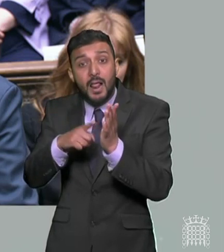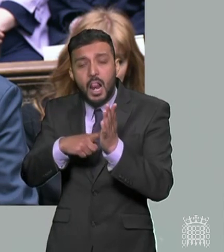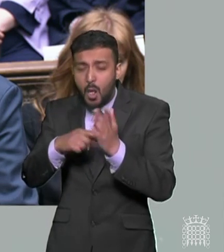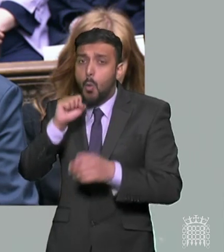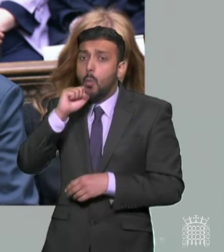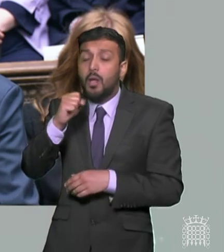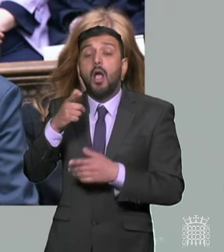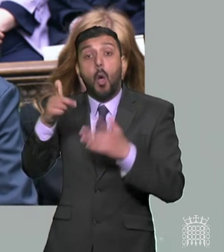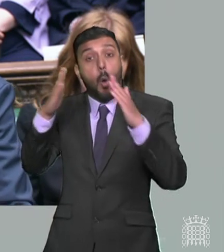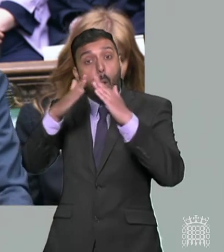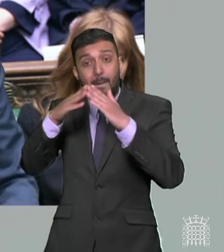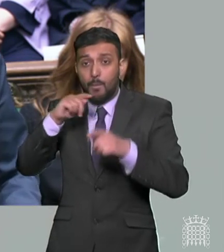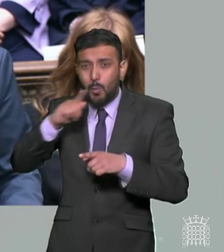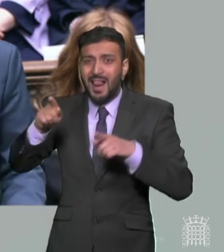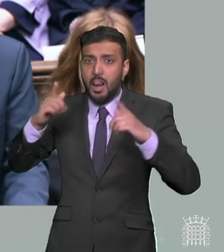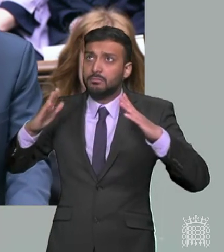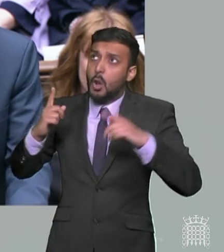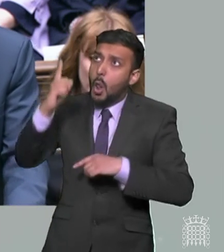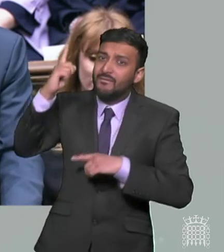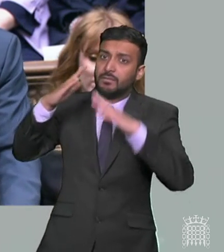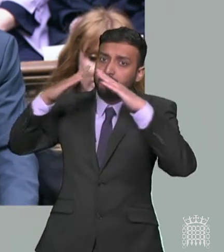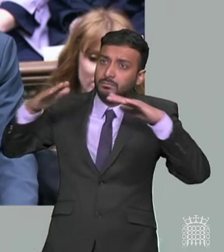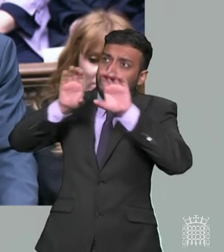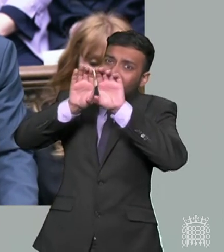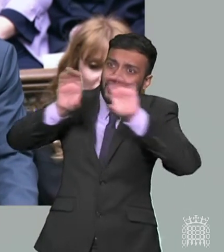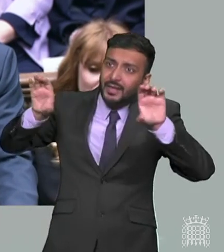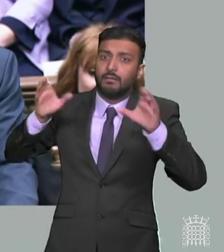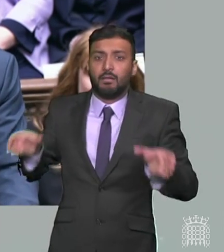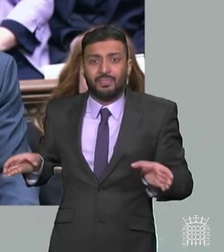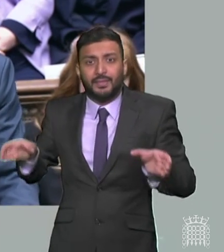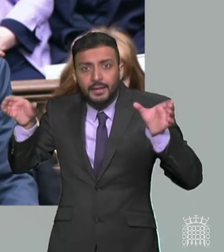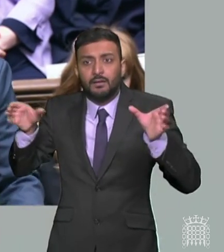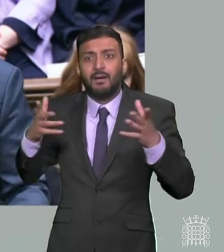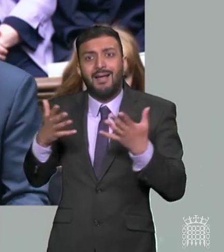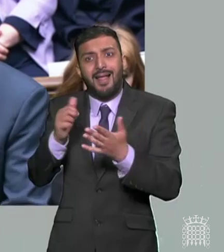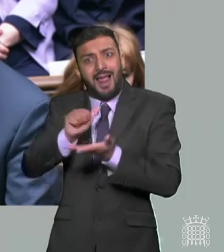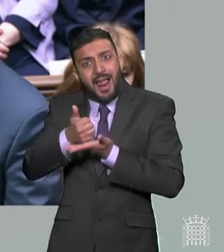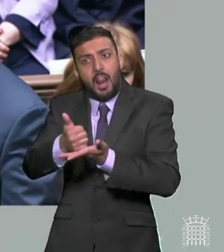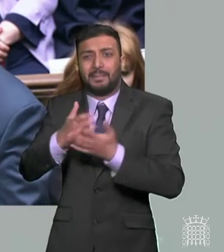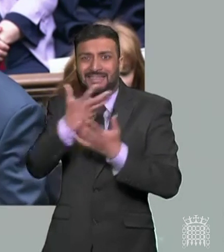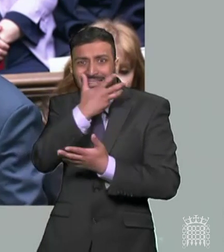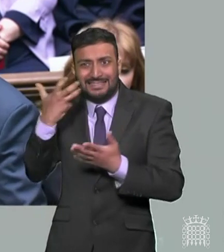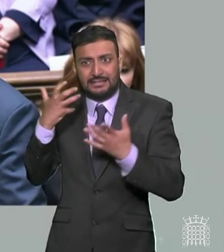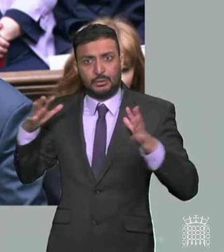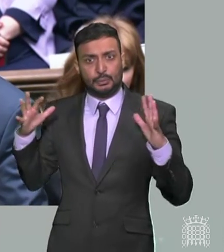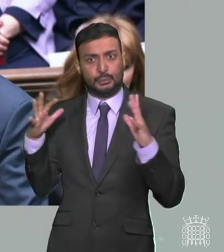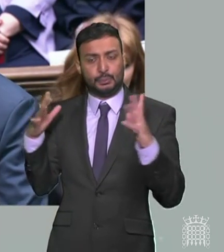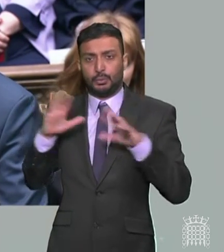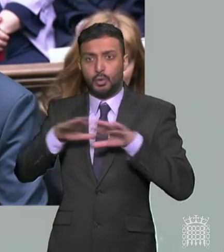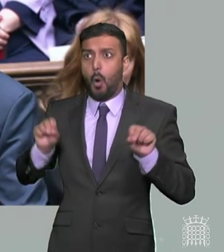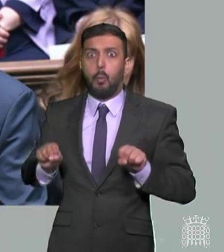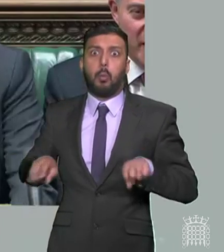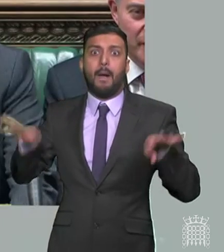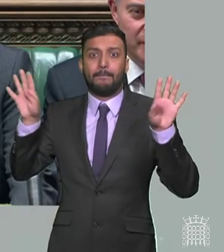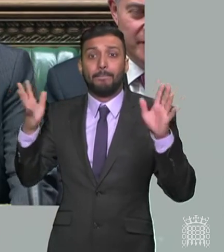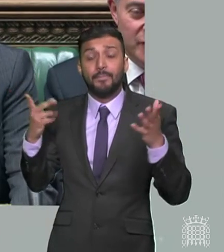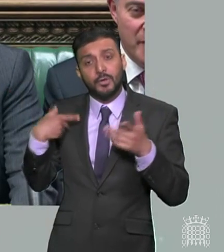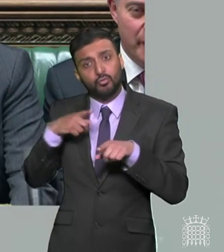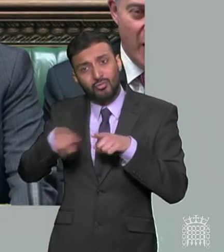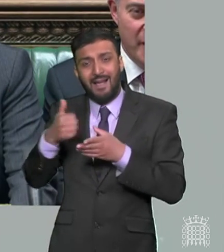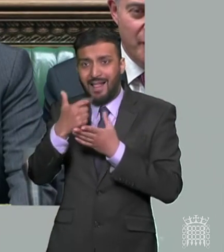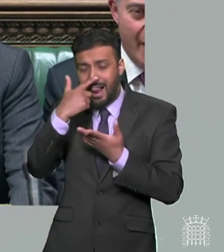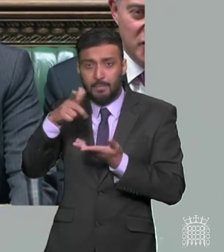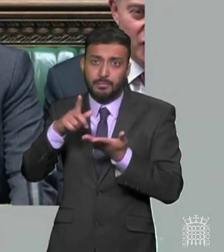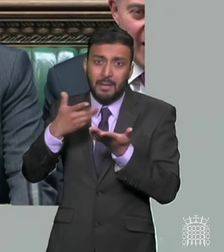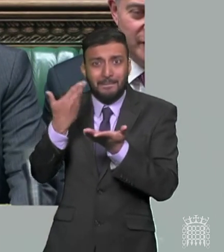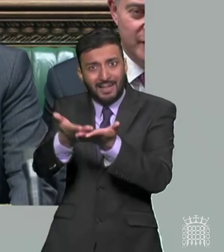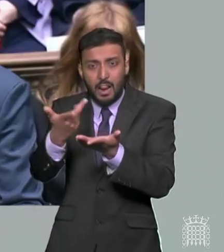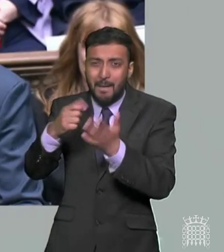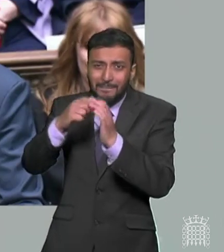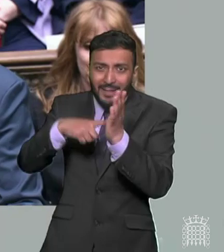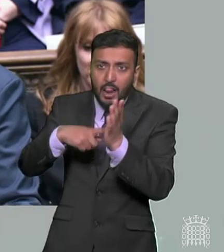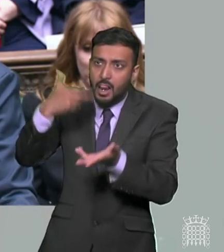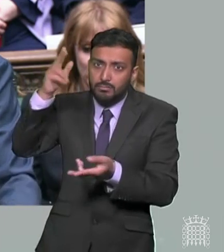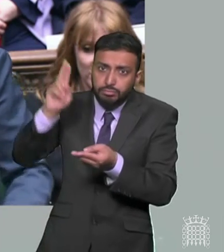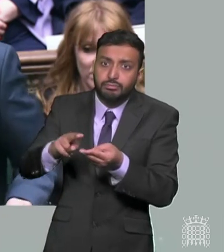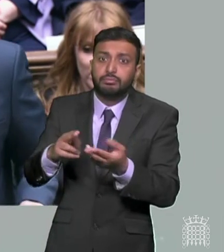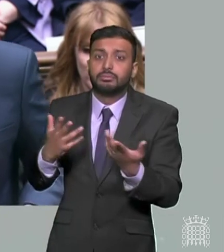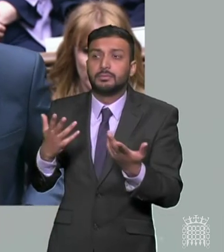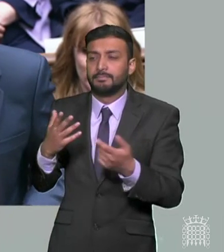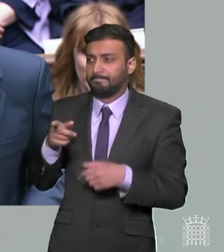We would insulate homes to get bills down. And we would close the tax avoidance schemes that have helped the Prime Minister’s Chancellor—where is he?—to reduce his family’s tax bill while putting everyone else’s up.